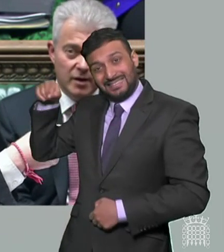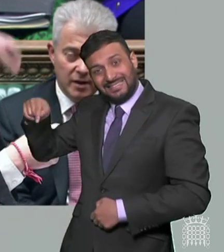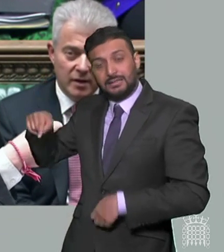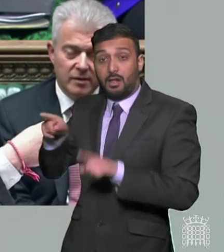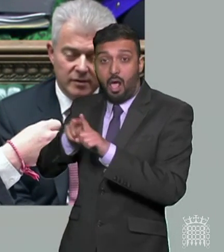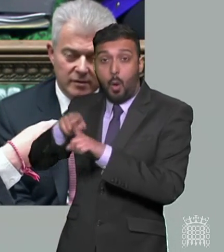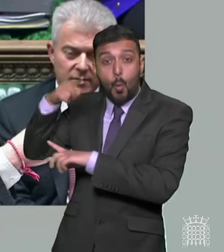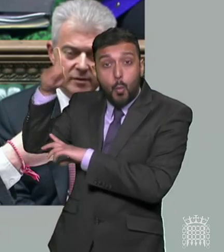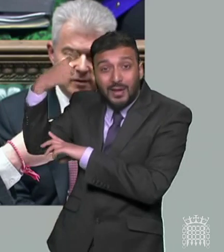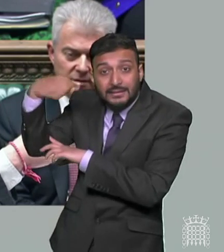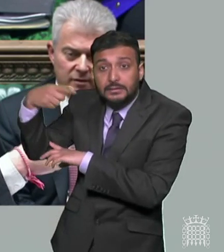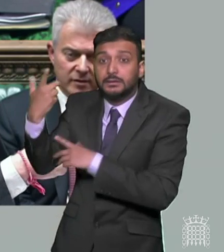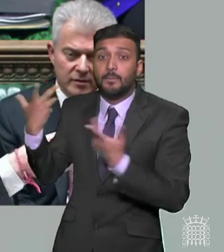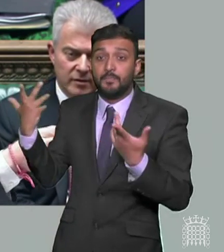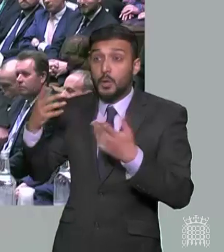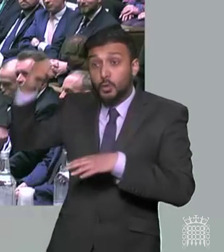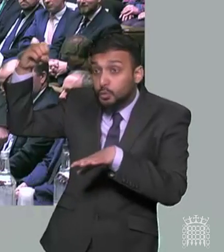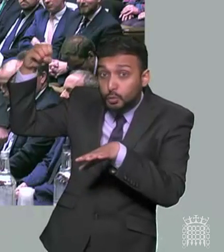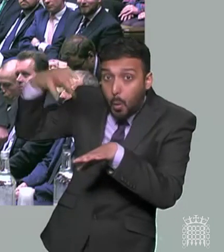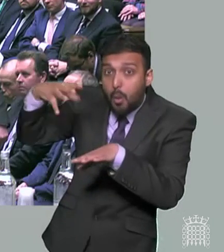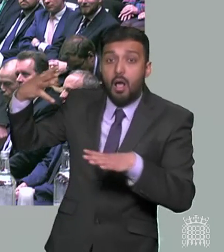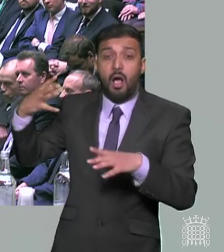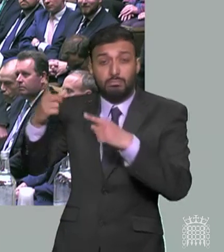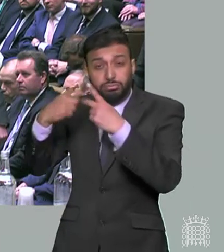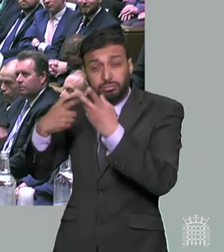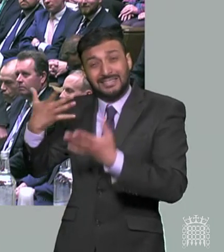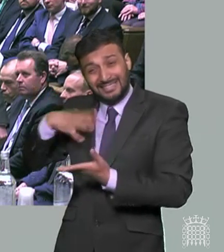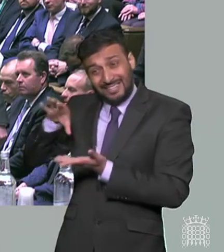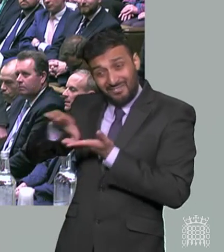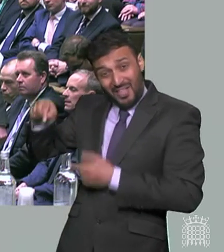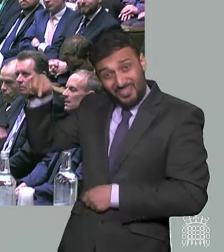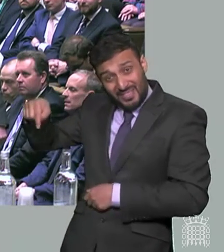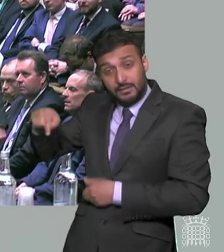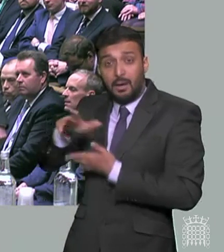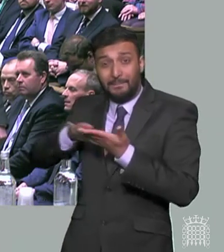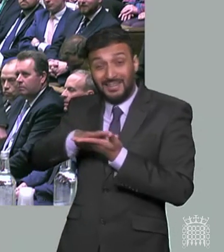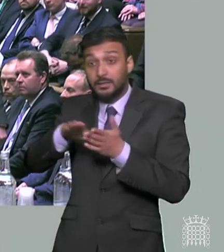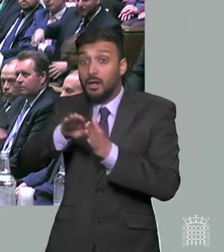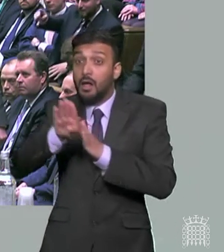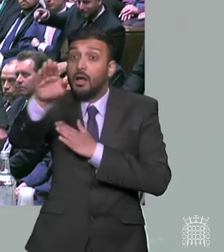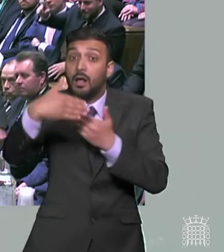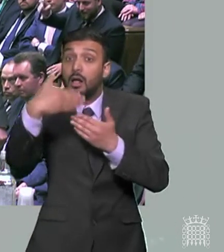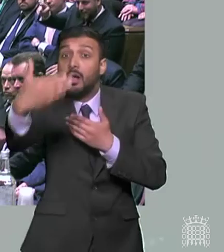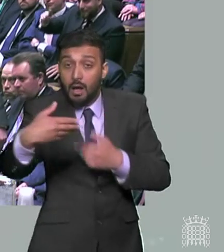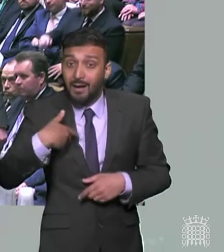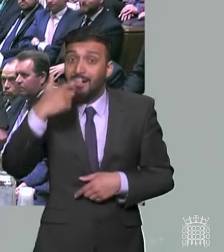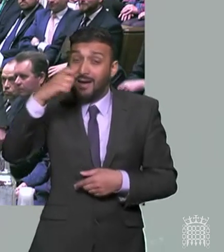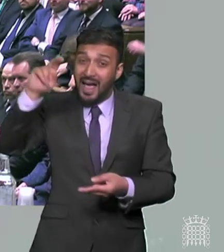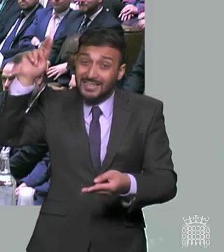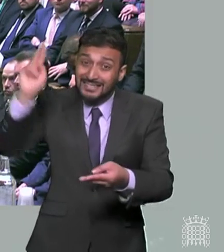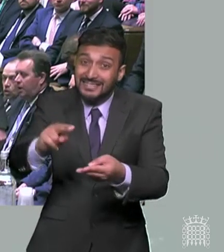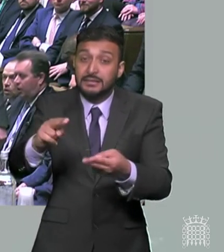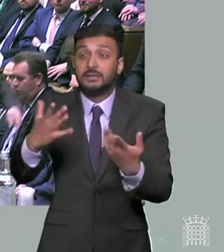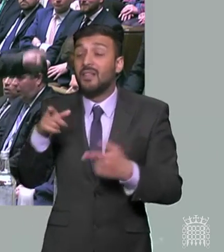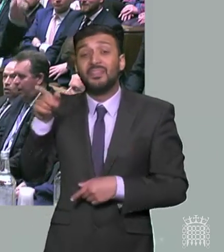What this Government are also doing is reversing the tragic, historic mistake of the Labour party in refusing to invest in nuclear.